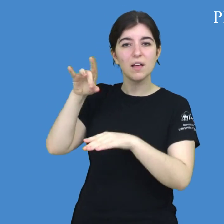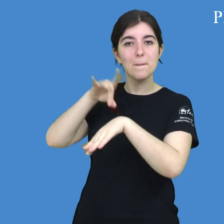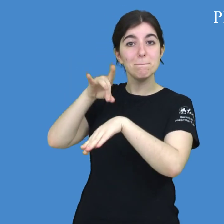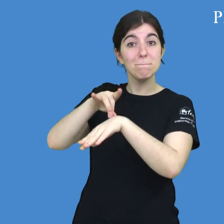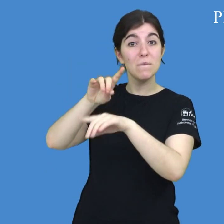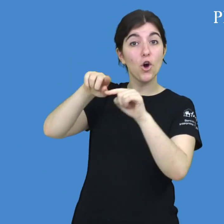enfermo